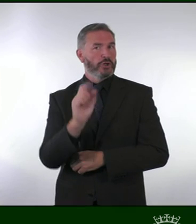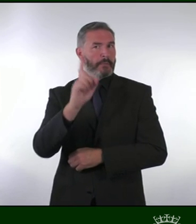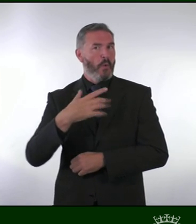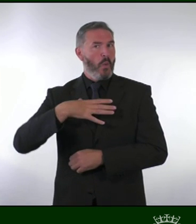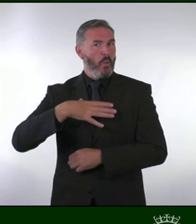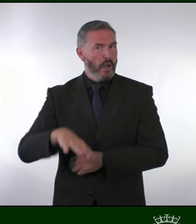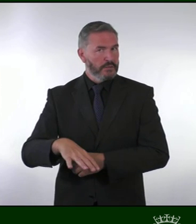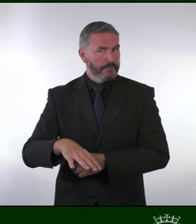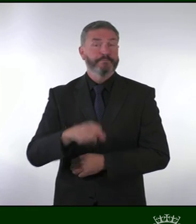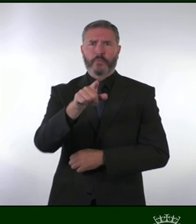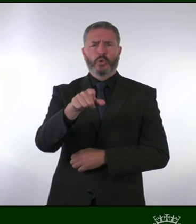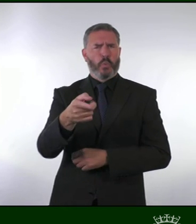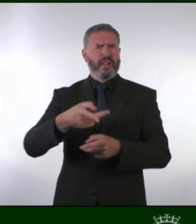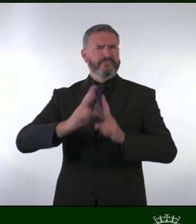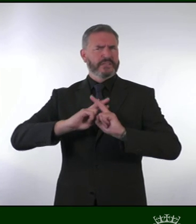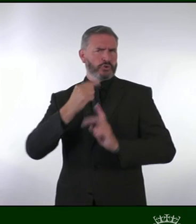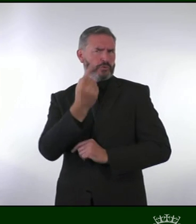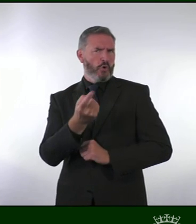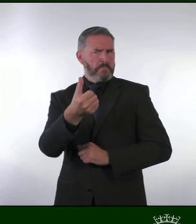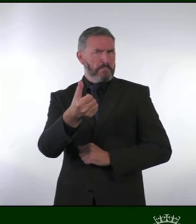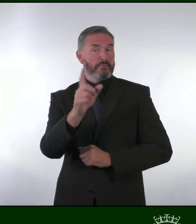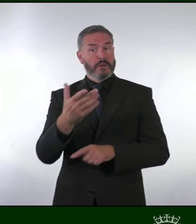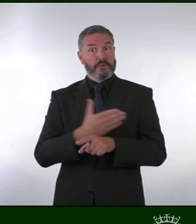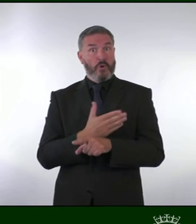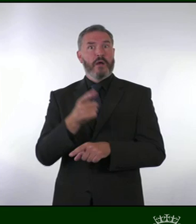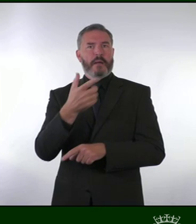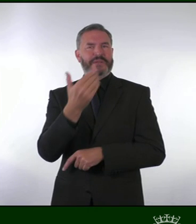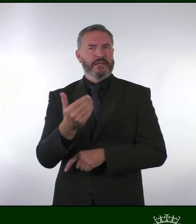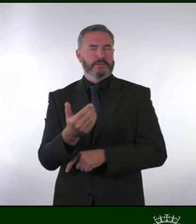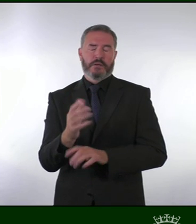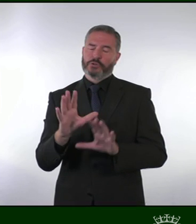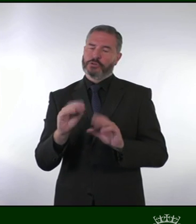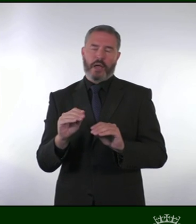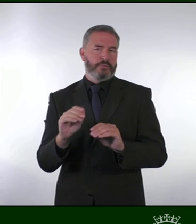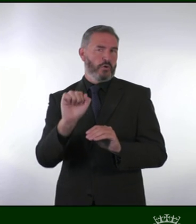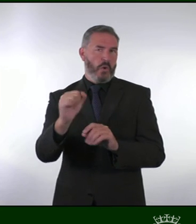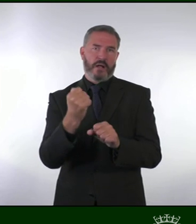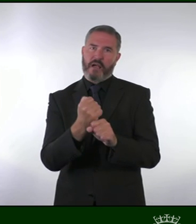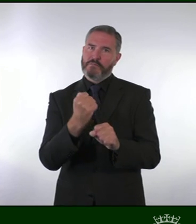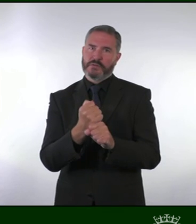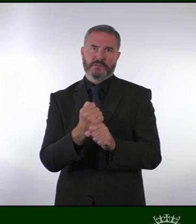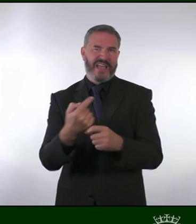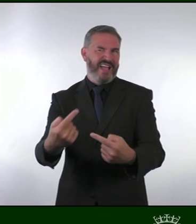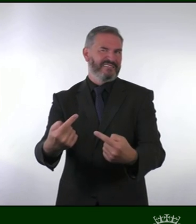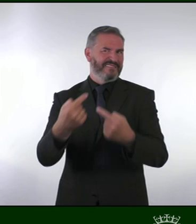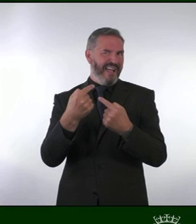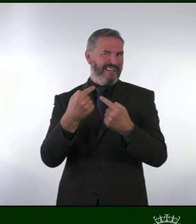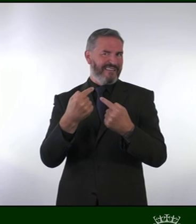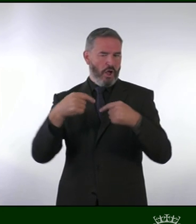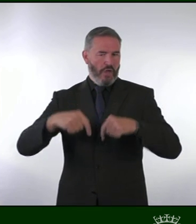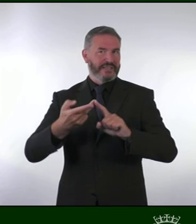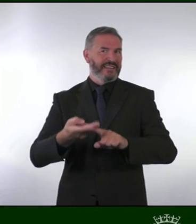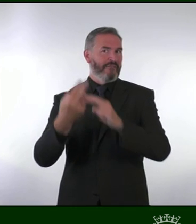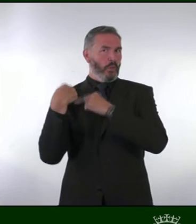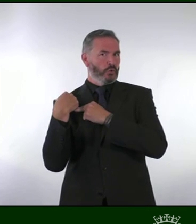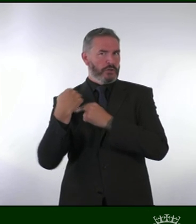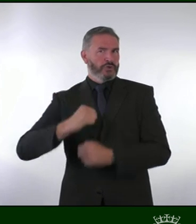Before his visit tomorrow, will the Prime Minister call a halt to his Government’s full-frontal attack on devolution?